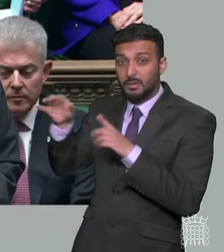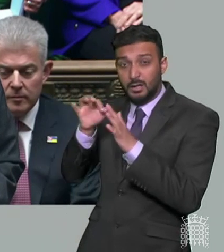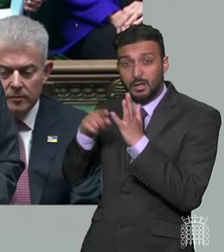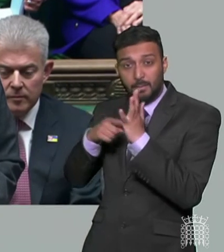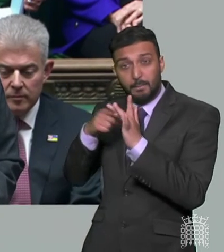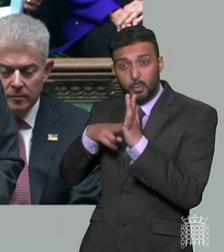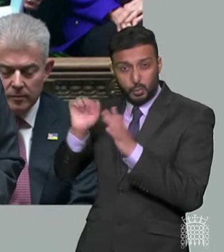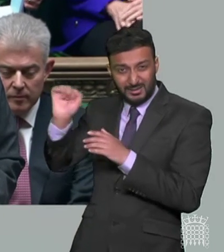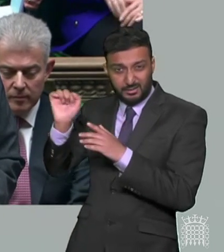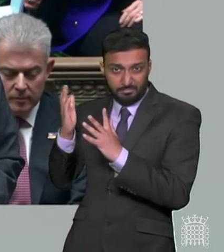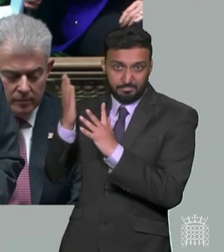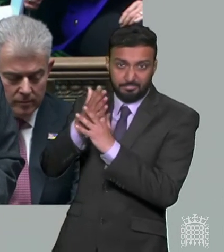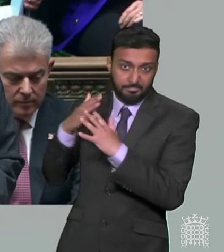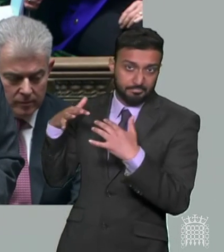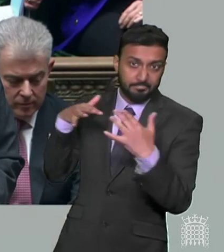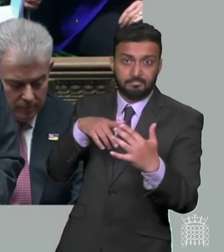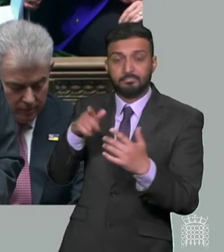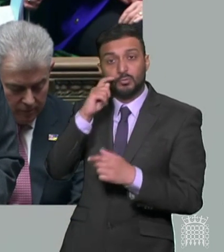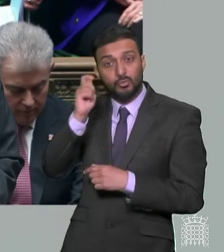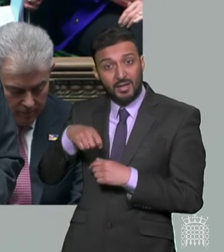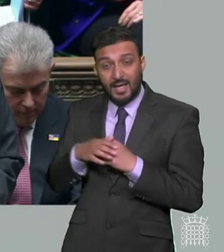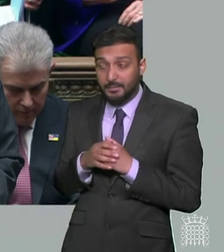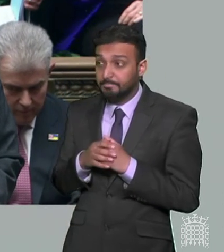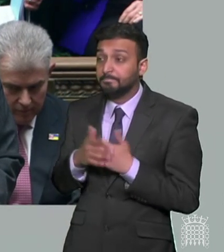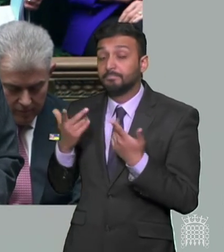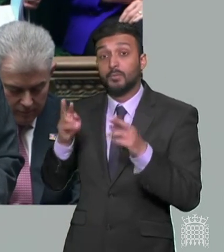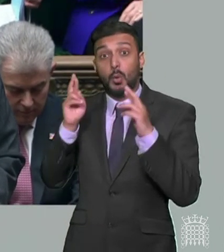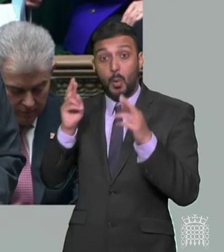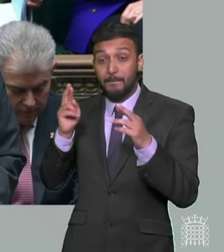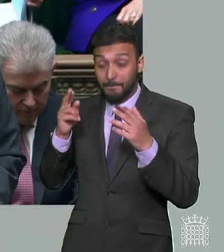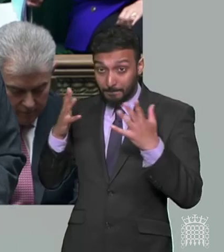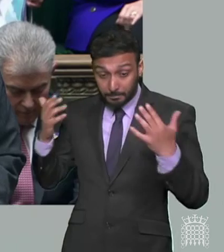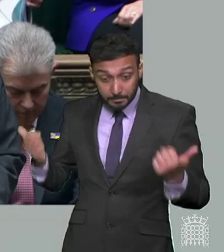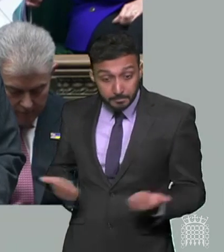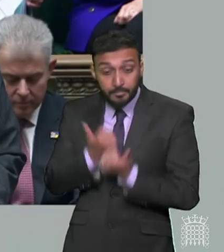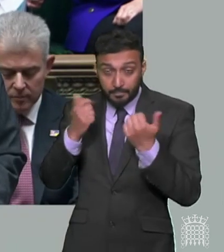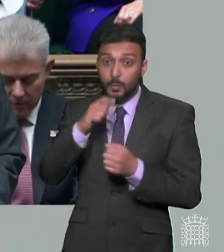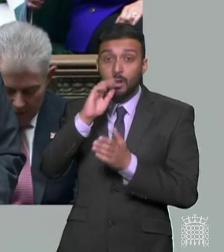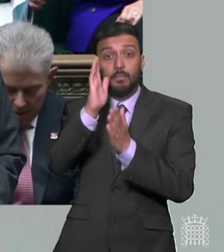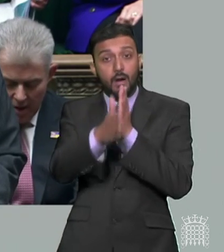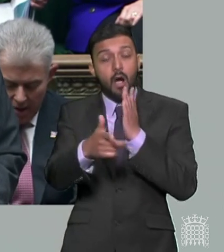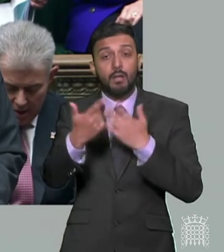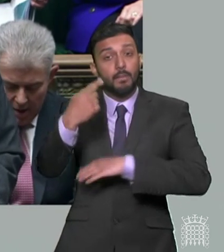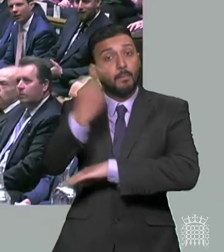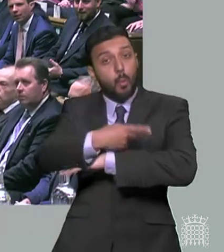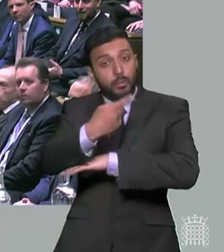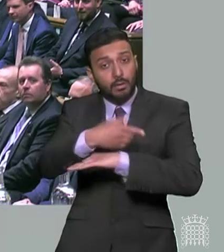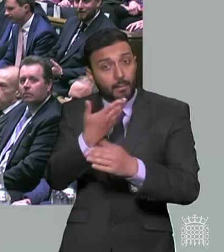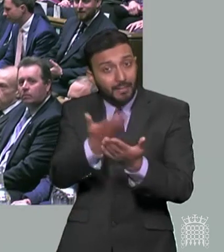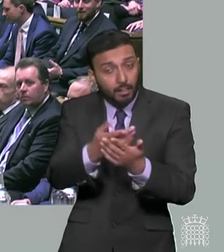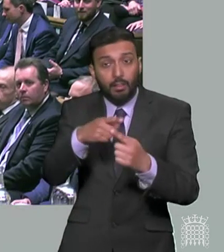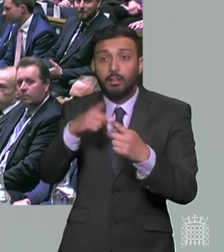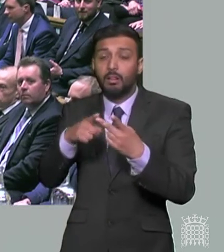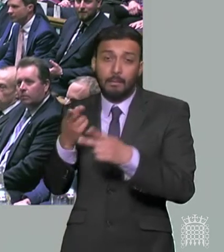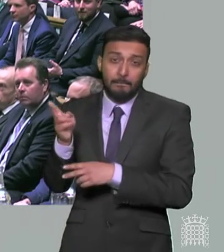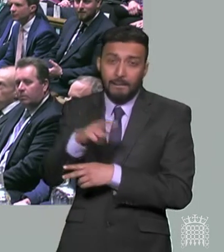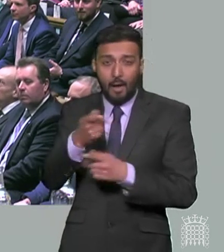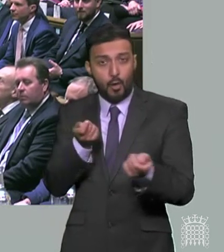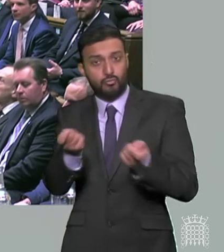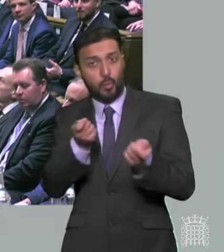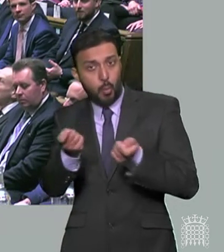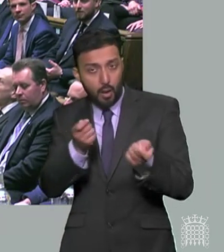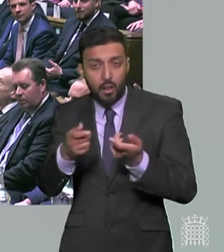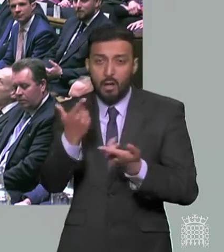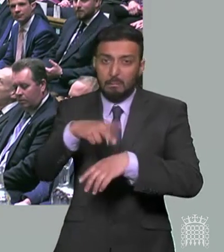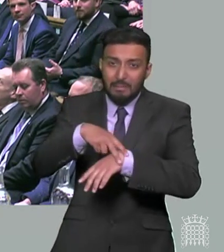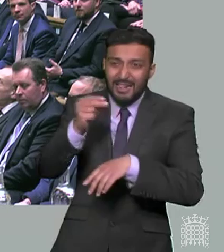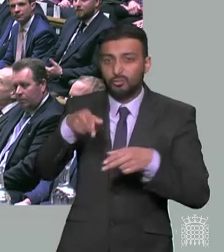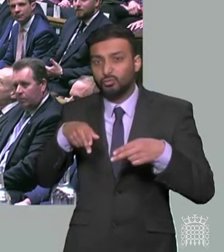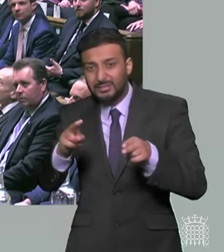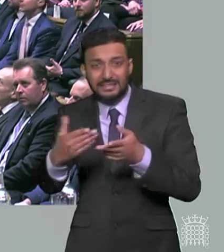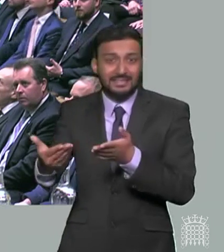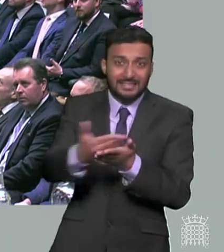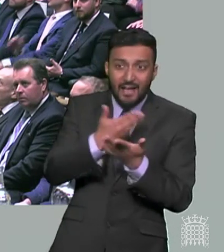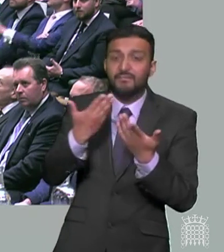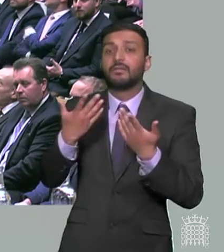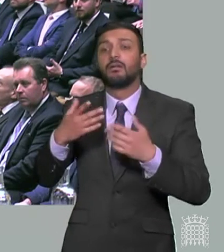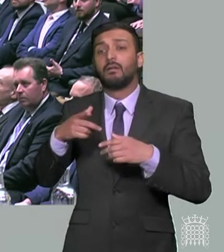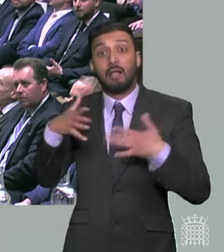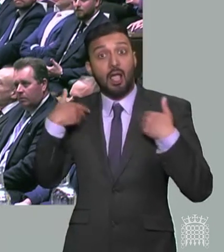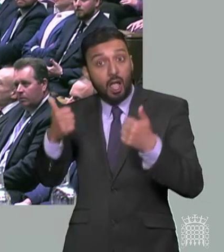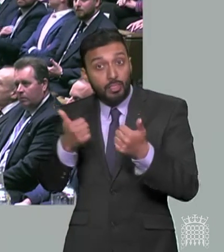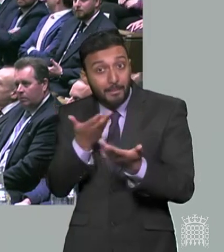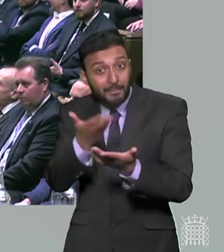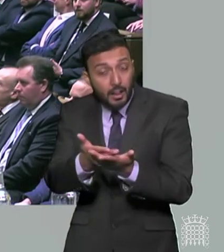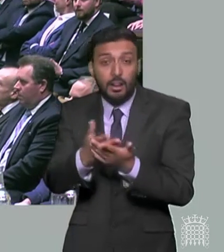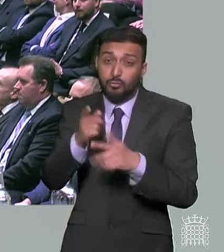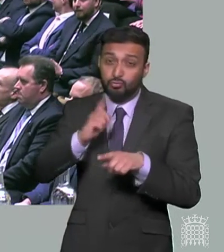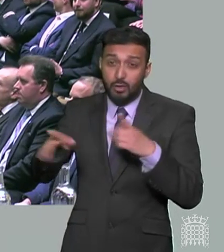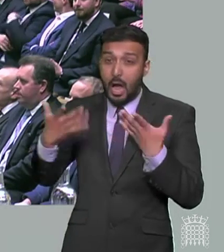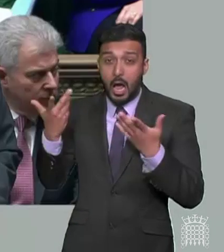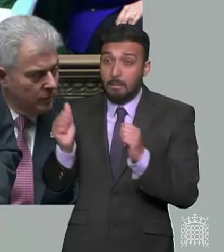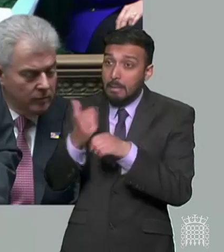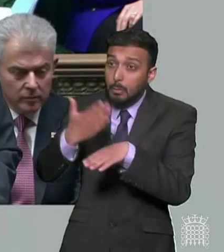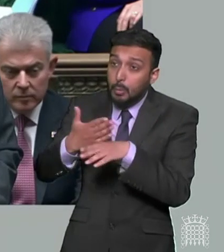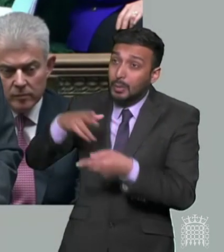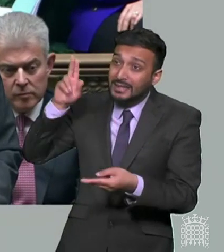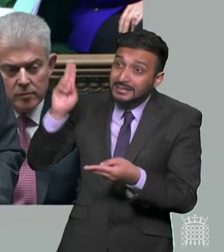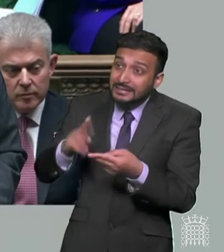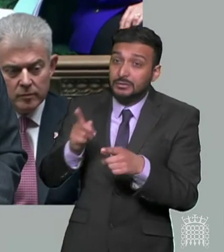We hope by the end of the Session to have passed our Nationality and Borders Bill, to take control of our immigration system; our Police, Crime, Sentencing and Courts Bill, to make our streets safer; and our Health and Care Bill, to reduce bureaucracy and help to cut the covid backlogs.